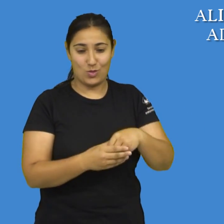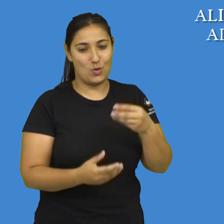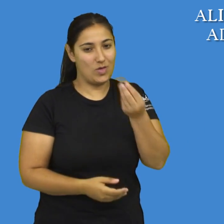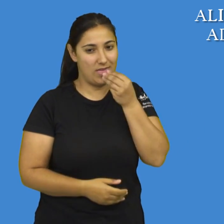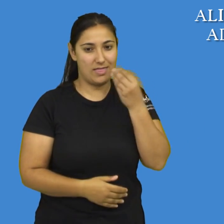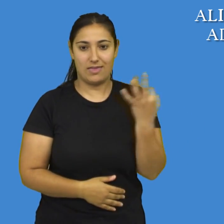comer